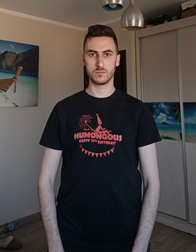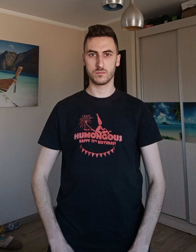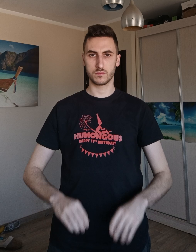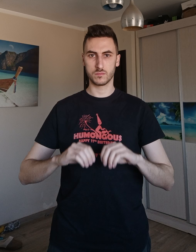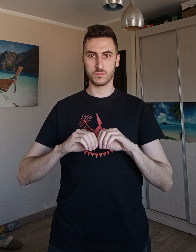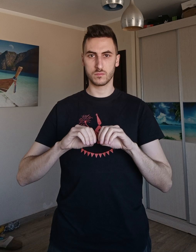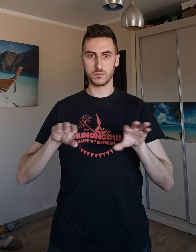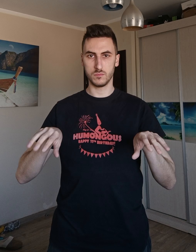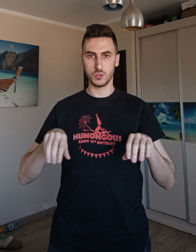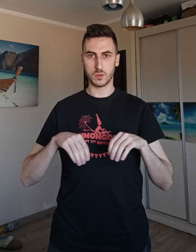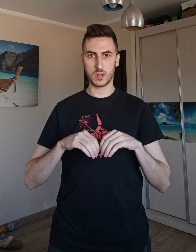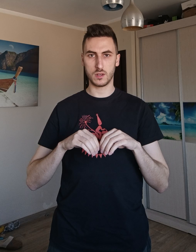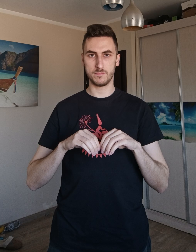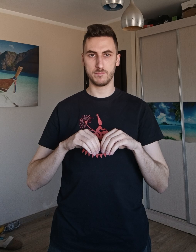משפחה